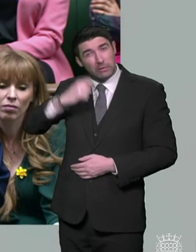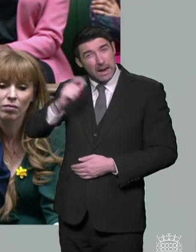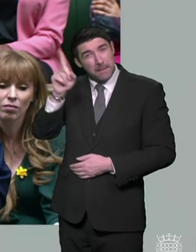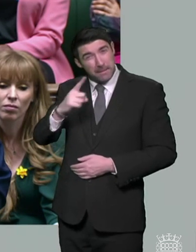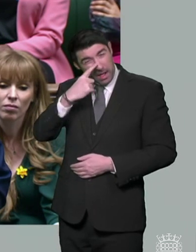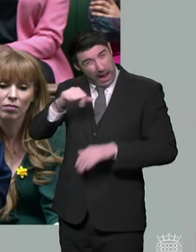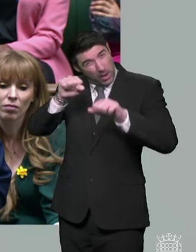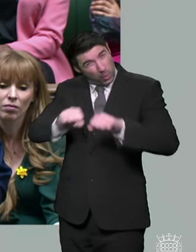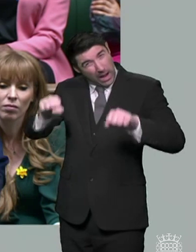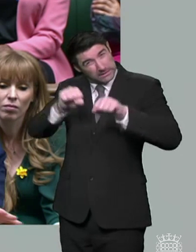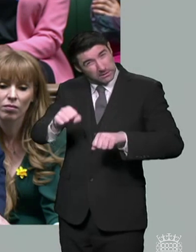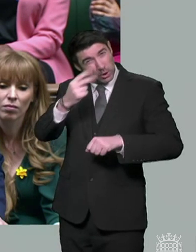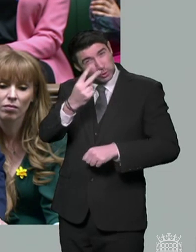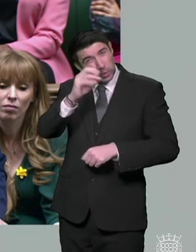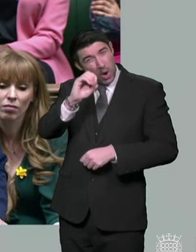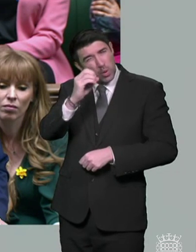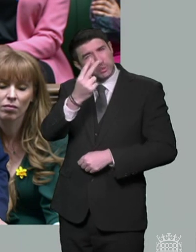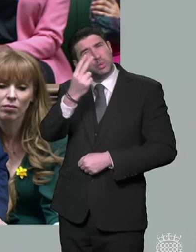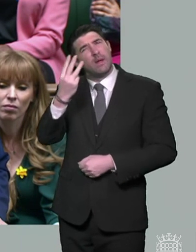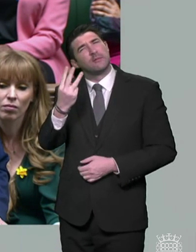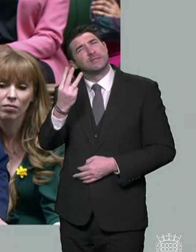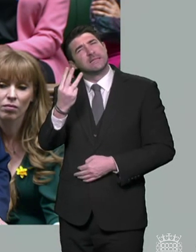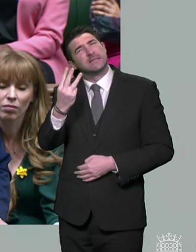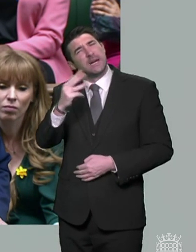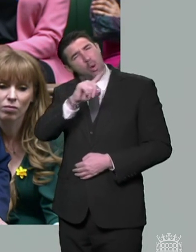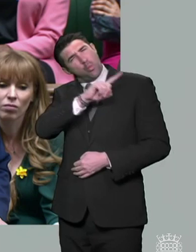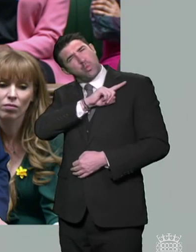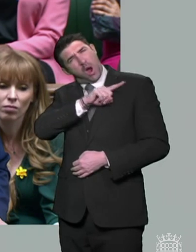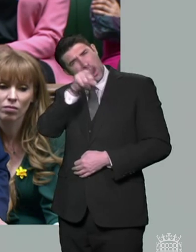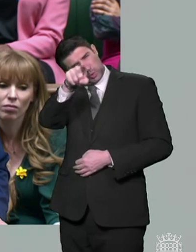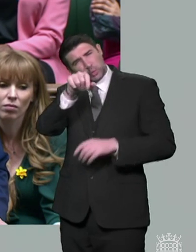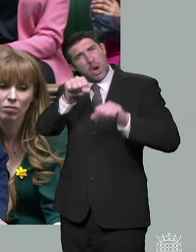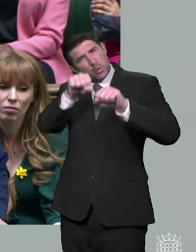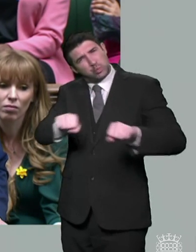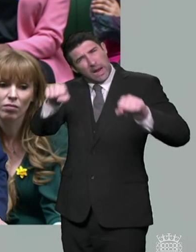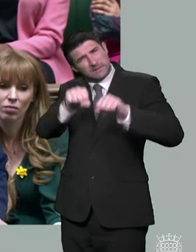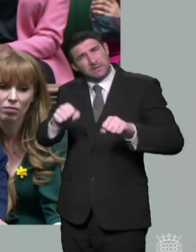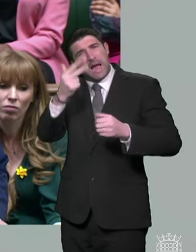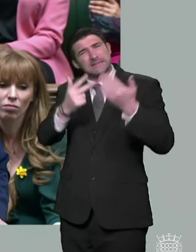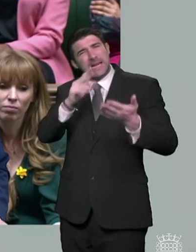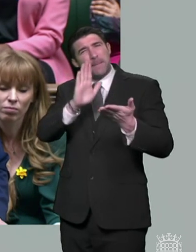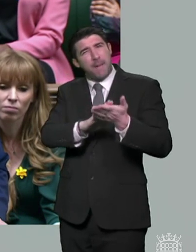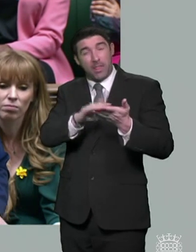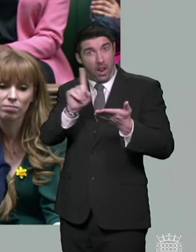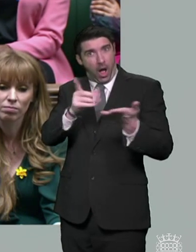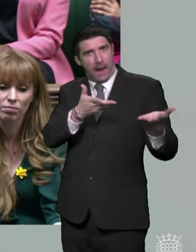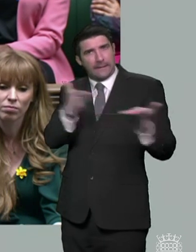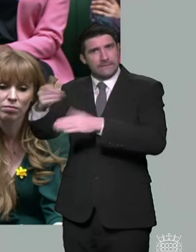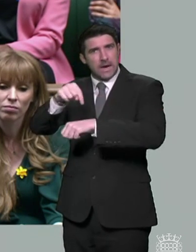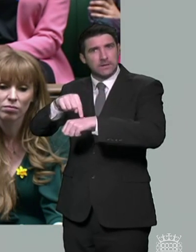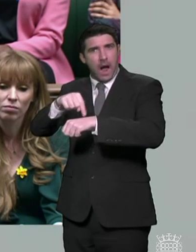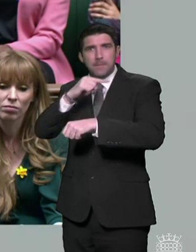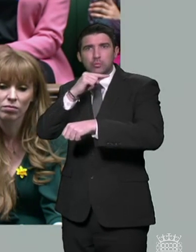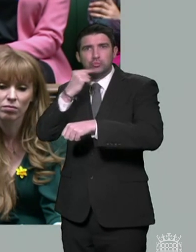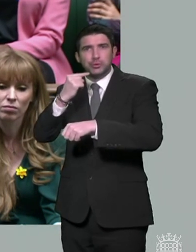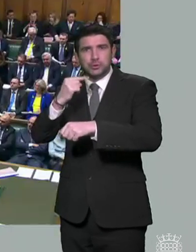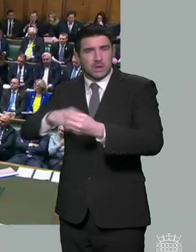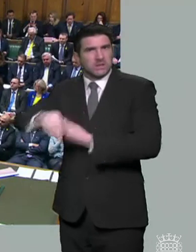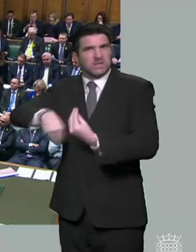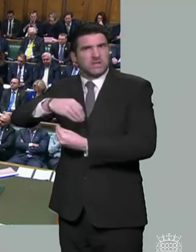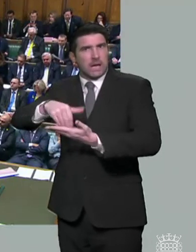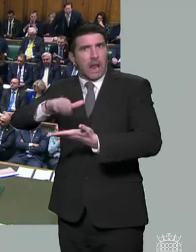Why are we giving Putin’s cronies 18 months to quietly launder their money out of the UK property market and into another safe haven?